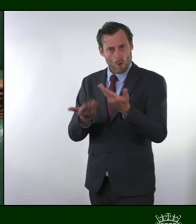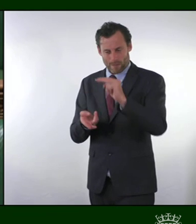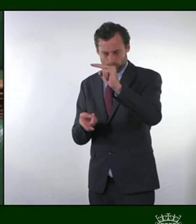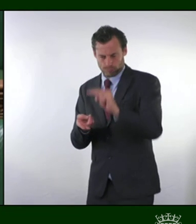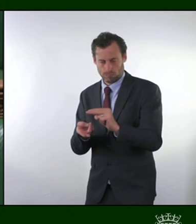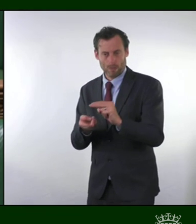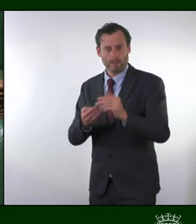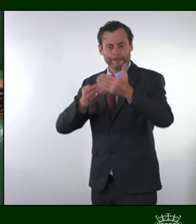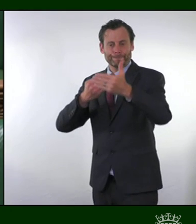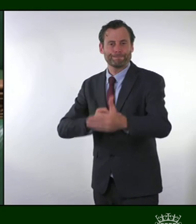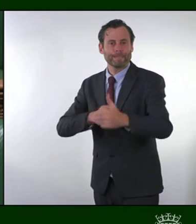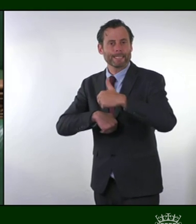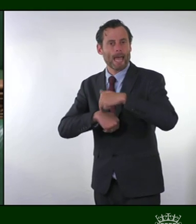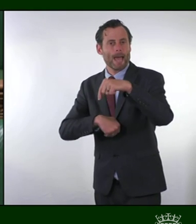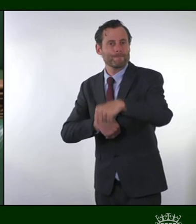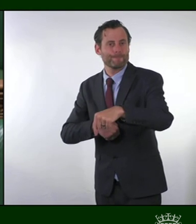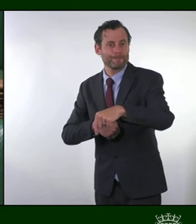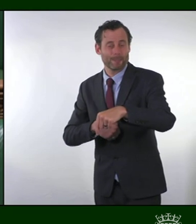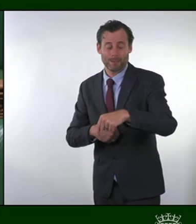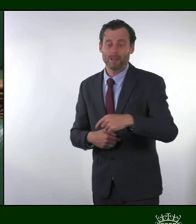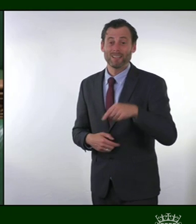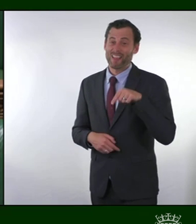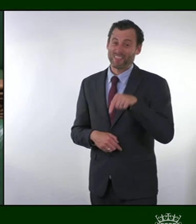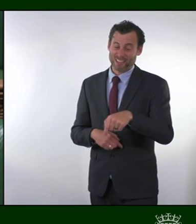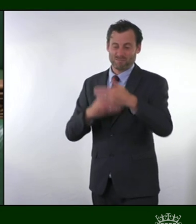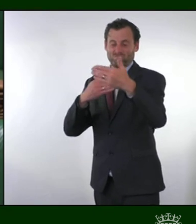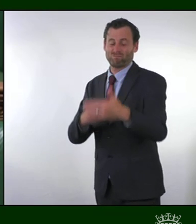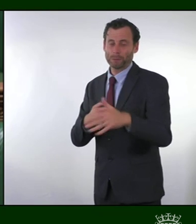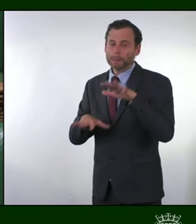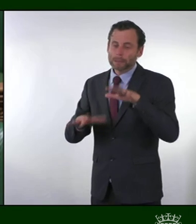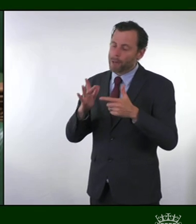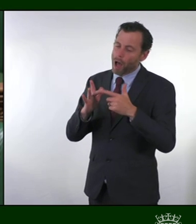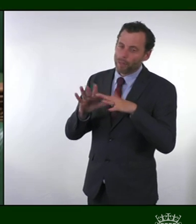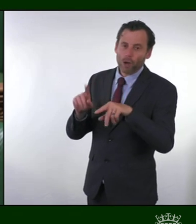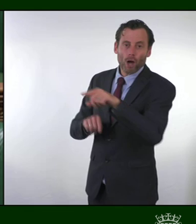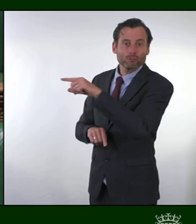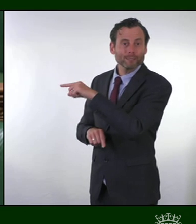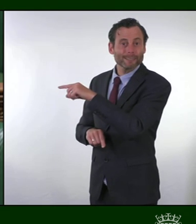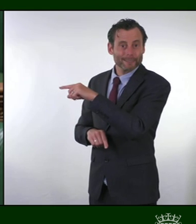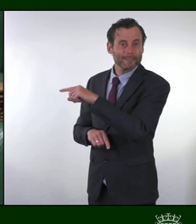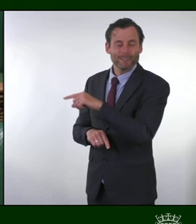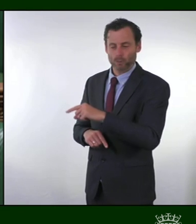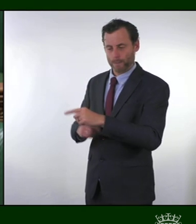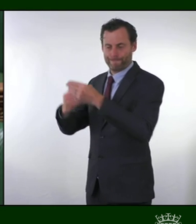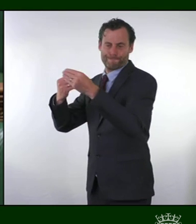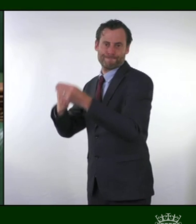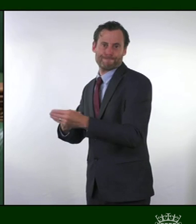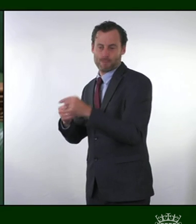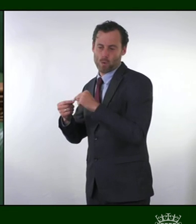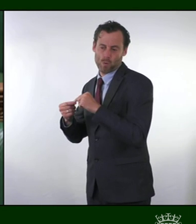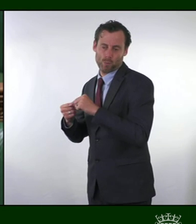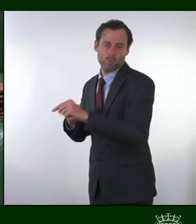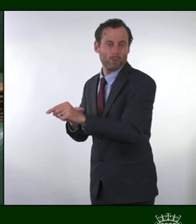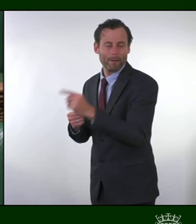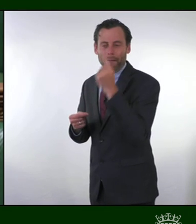That is in keeping with most other countries that have done something similar—they have also run theirs through to the end of the year.